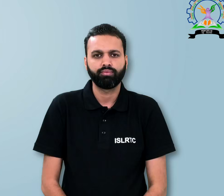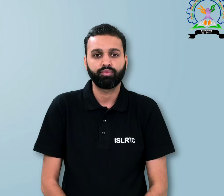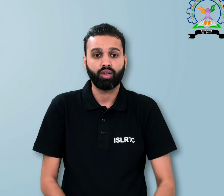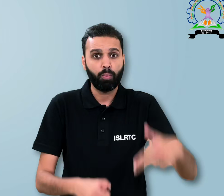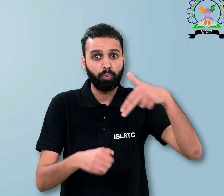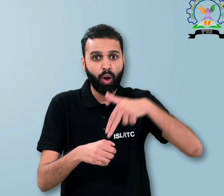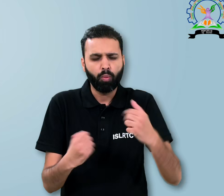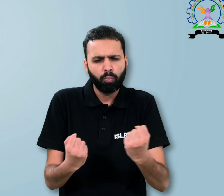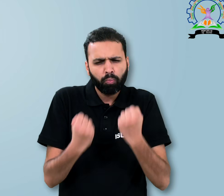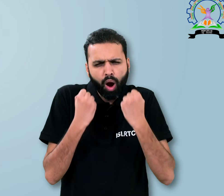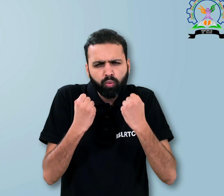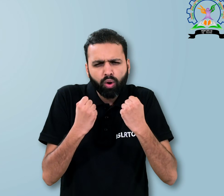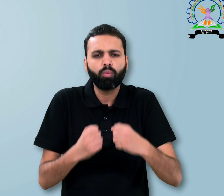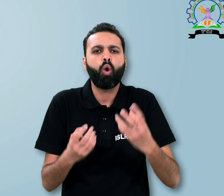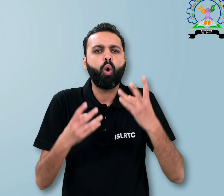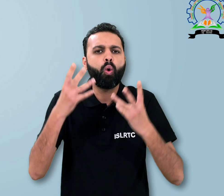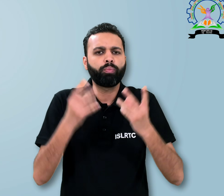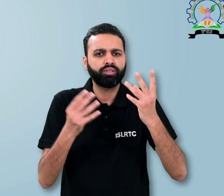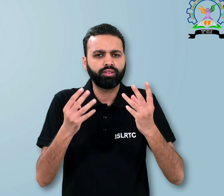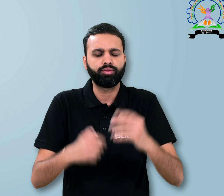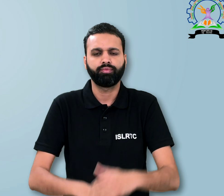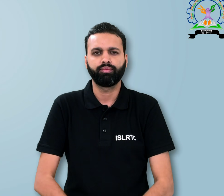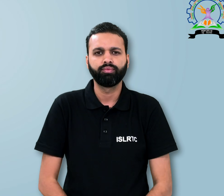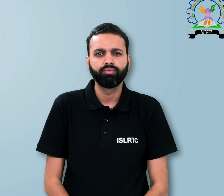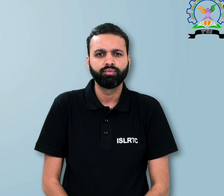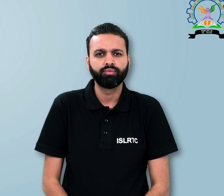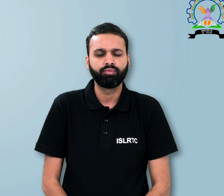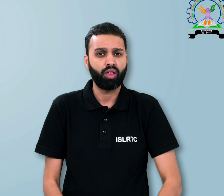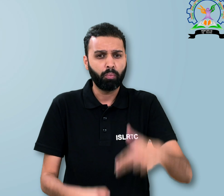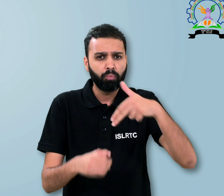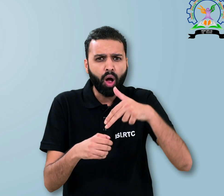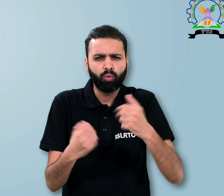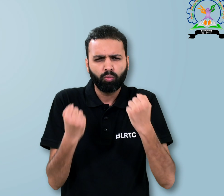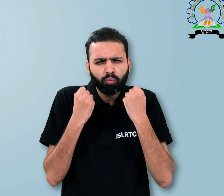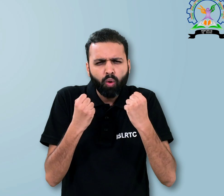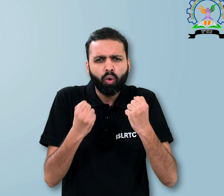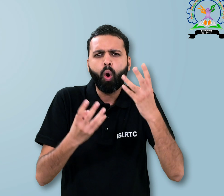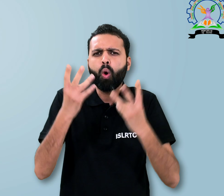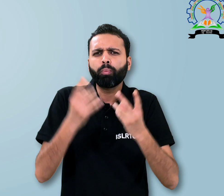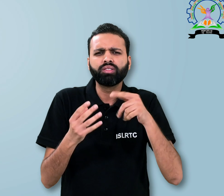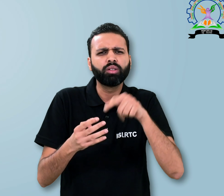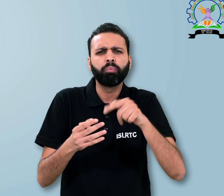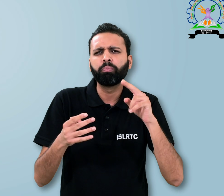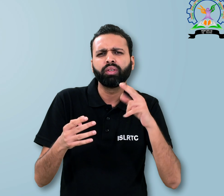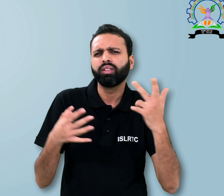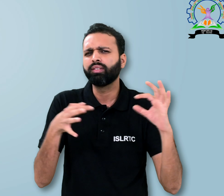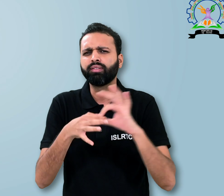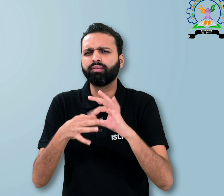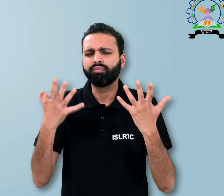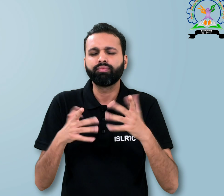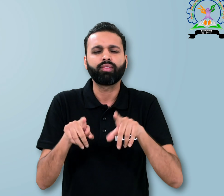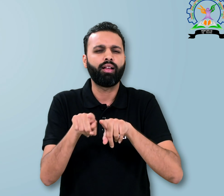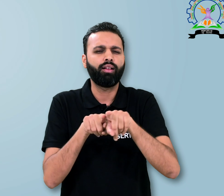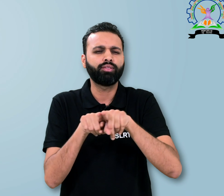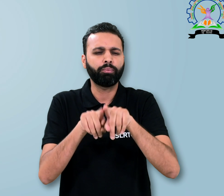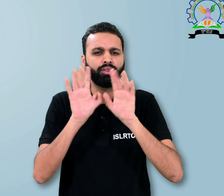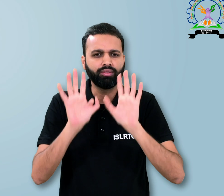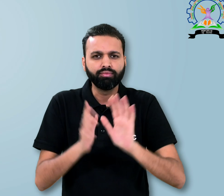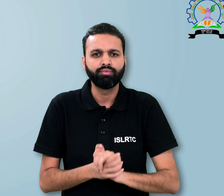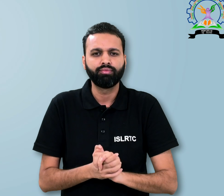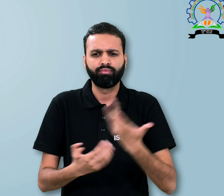Fuel efficiency Fuel efficiency may be defined as the amount of energy released per unit mass of the fuel.